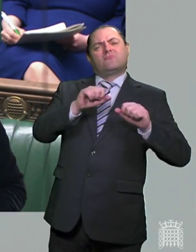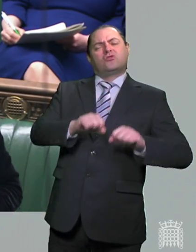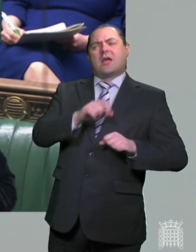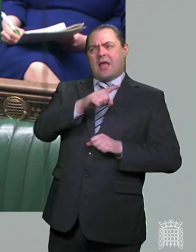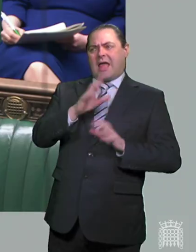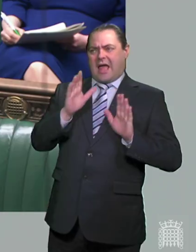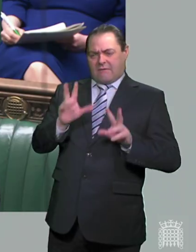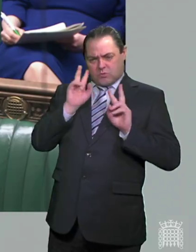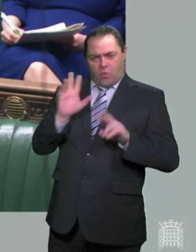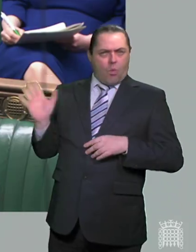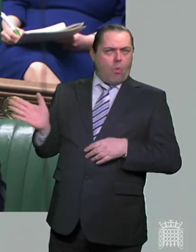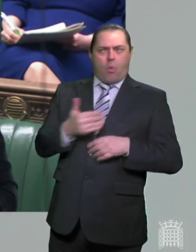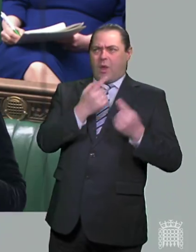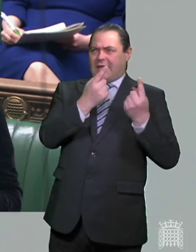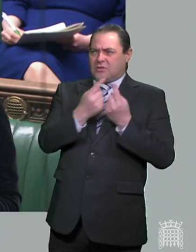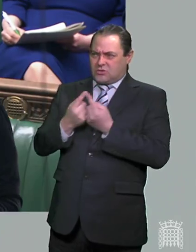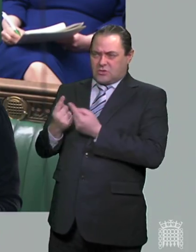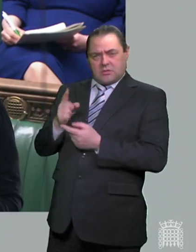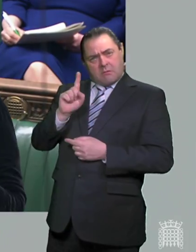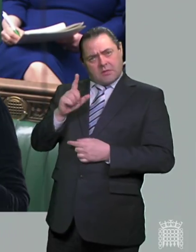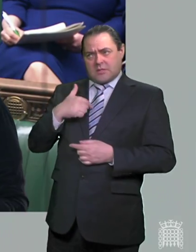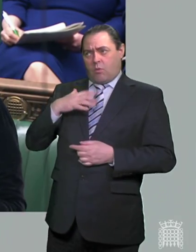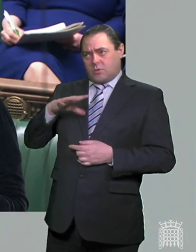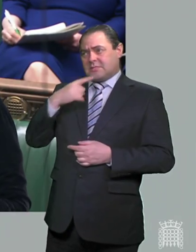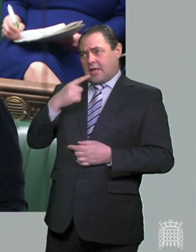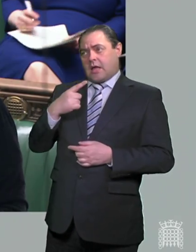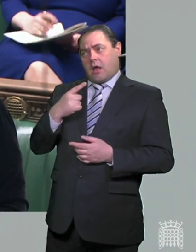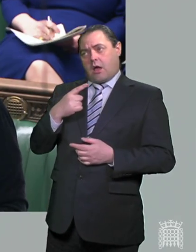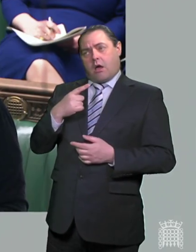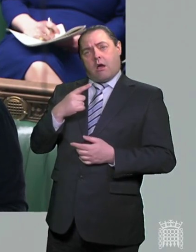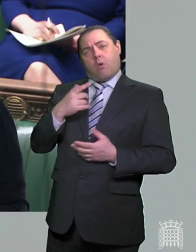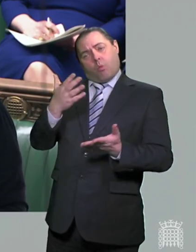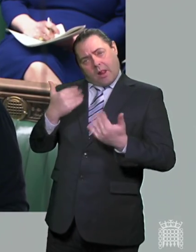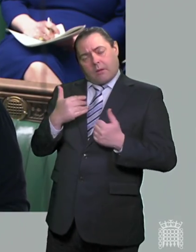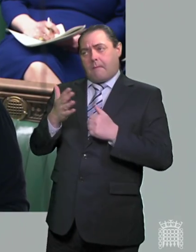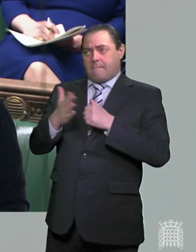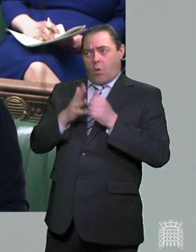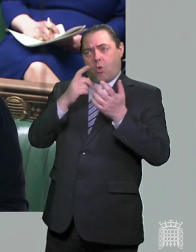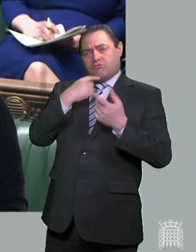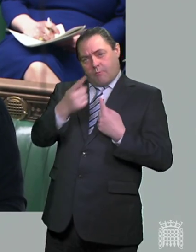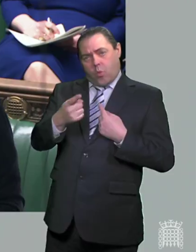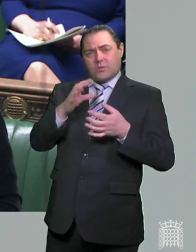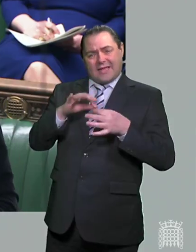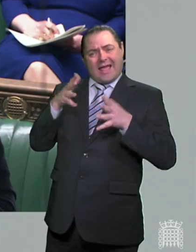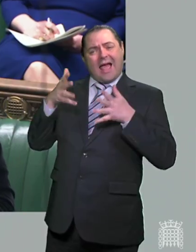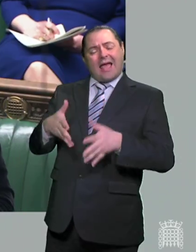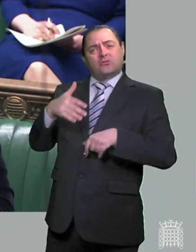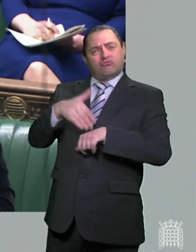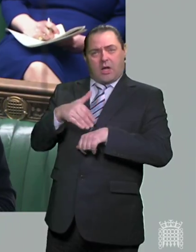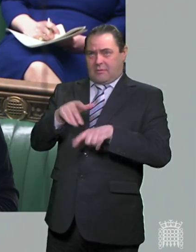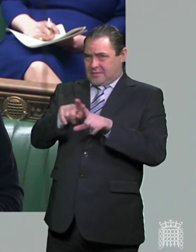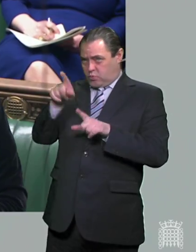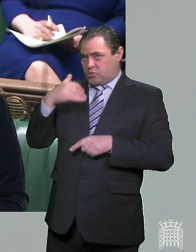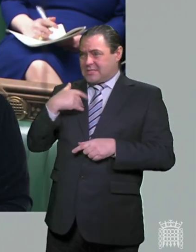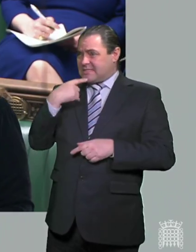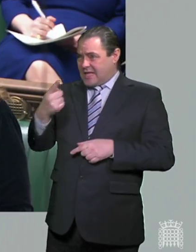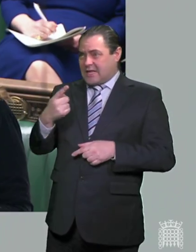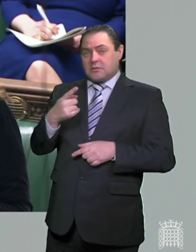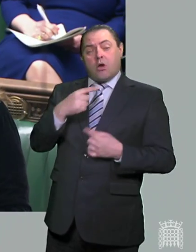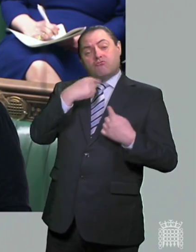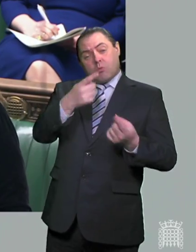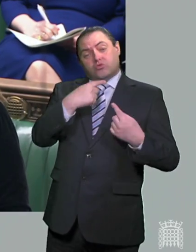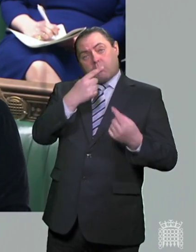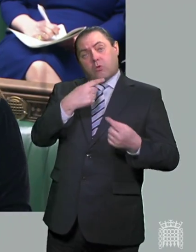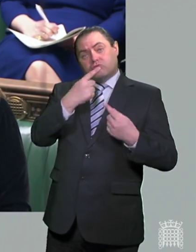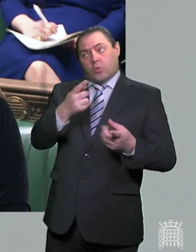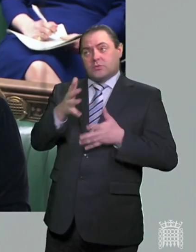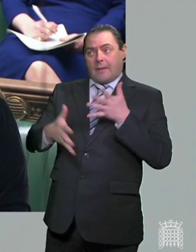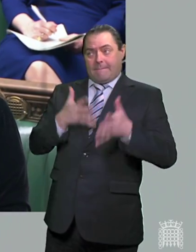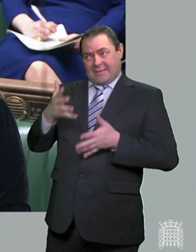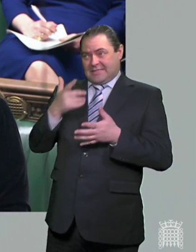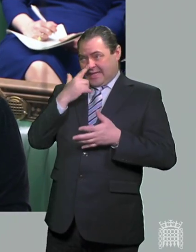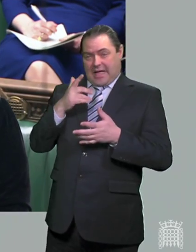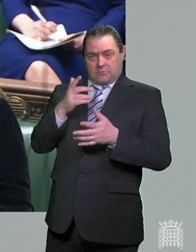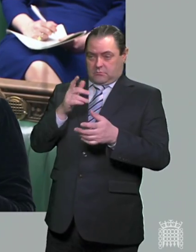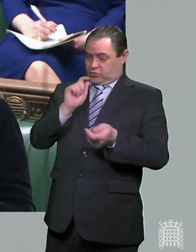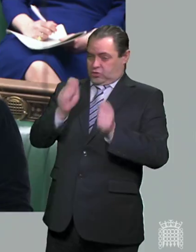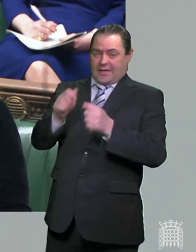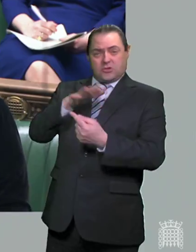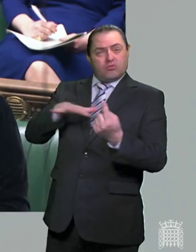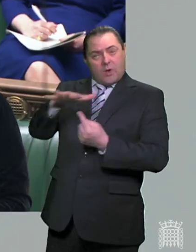We have to look at all those issues, but I welcome the increase in the reporting of the sort of offences that the right honourable Member mentions, because it is only when people come forward that we can do something about it.